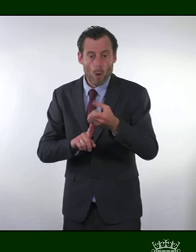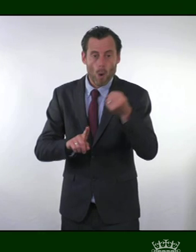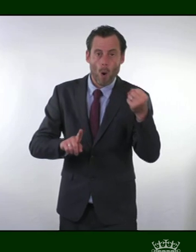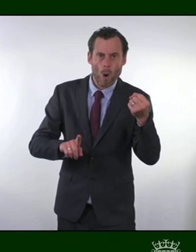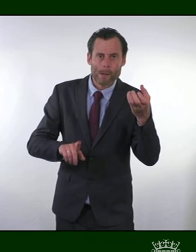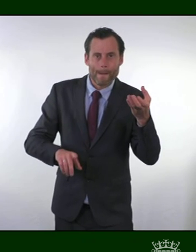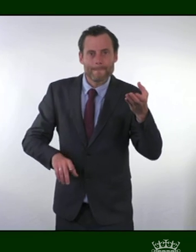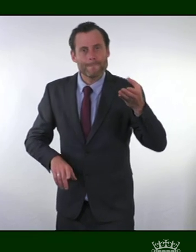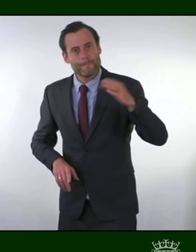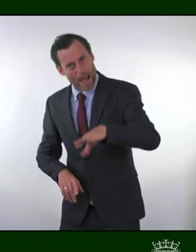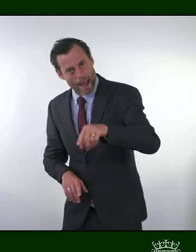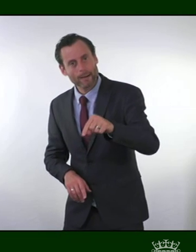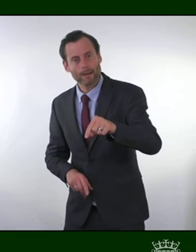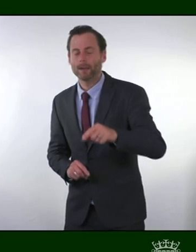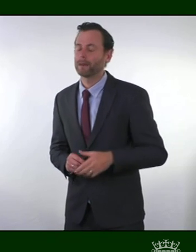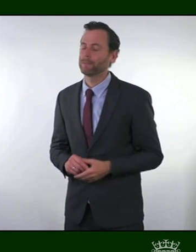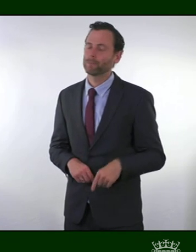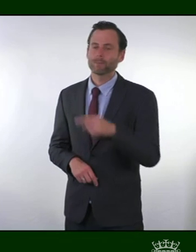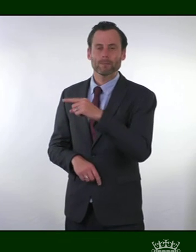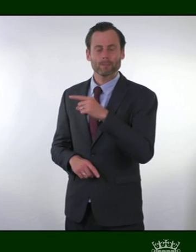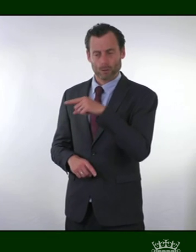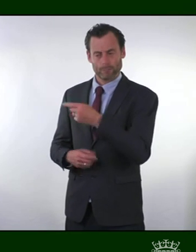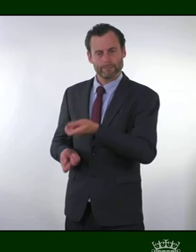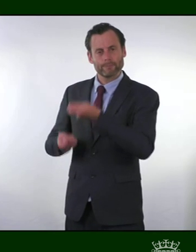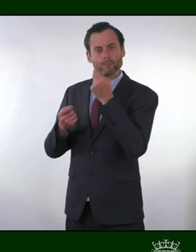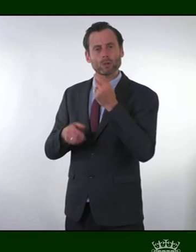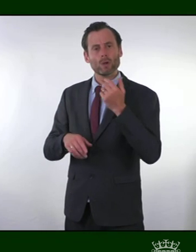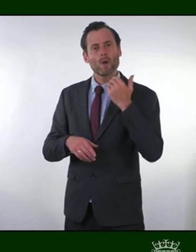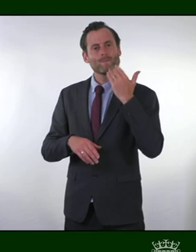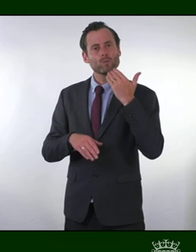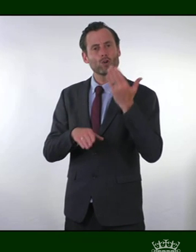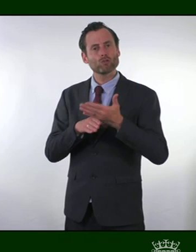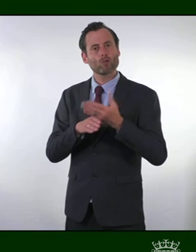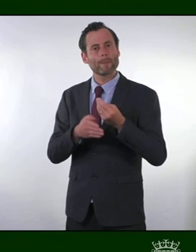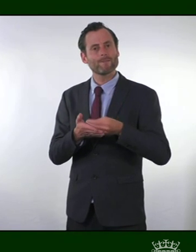Lastly, the honourable Lady talked about the future jobs fund.